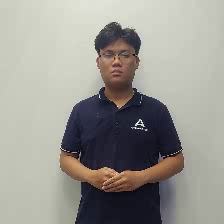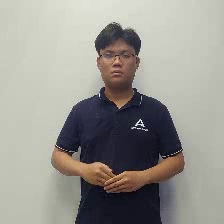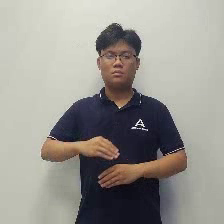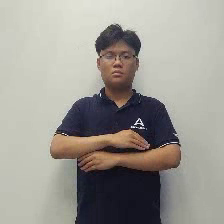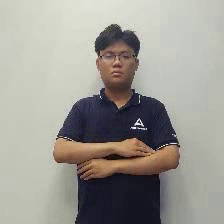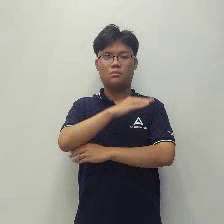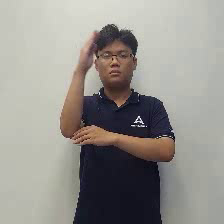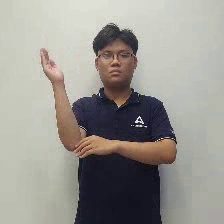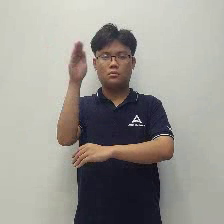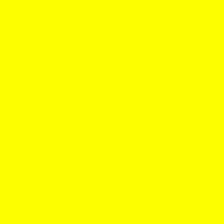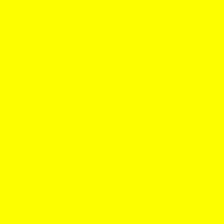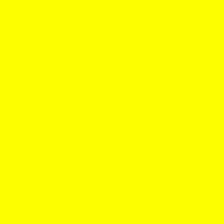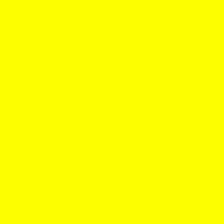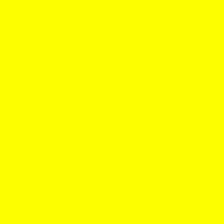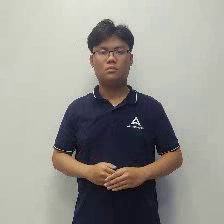Ban ngày